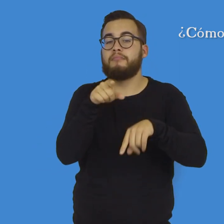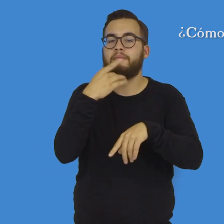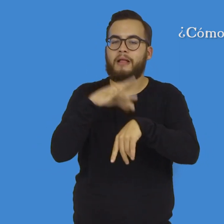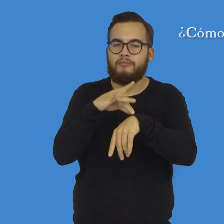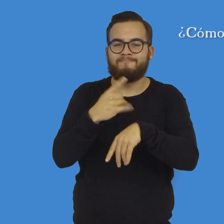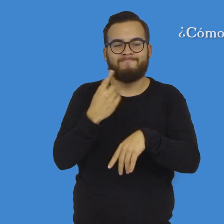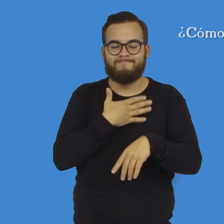enfermo